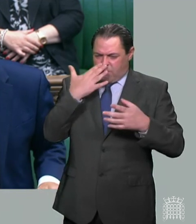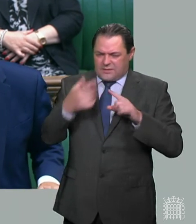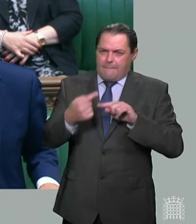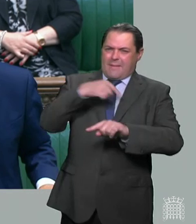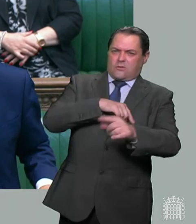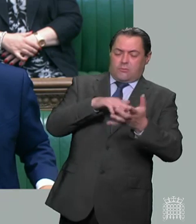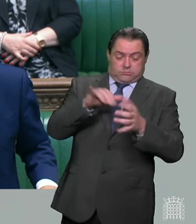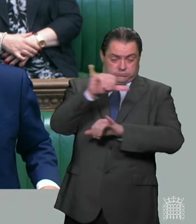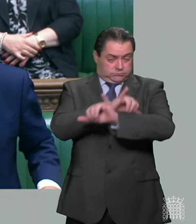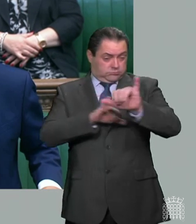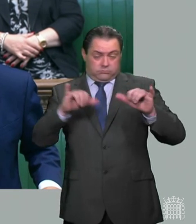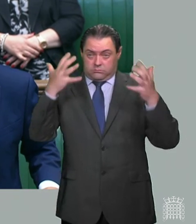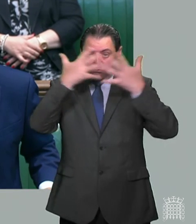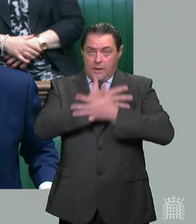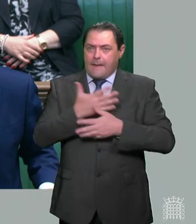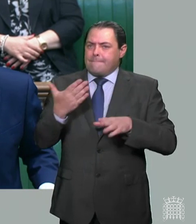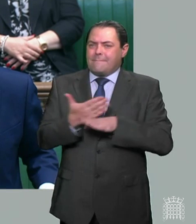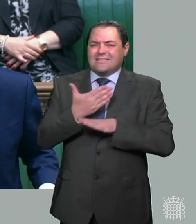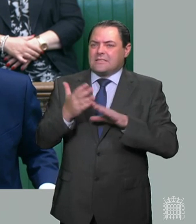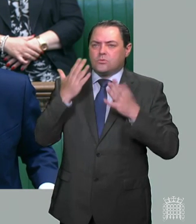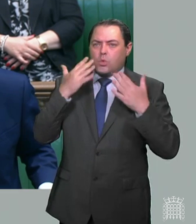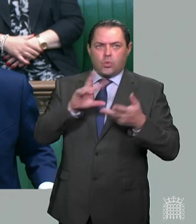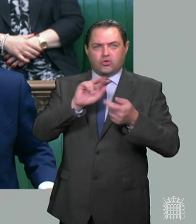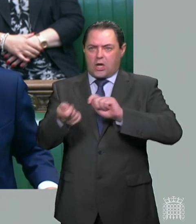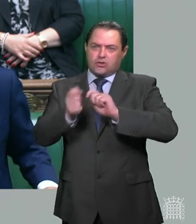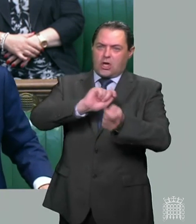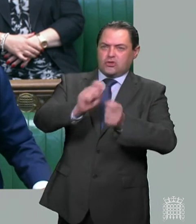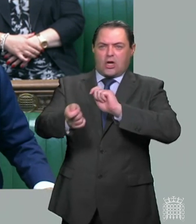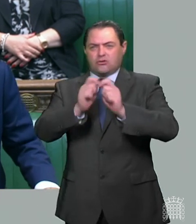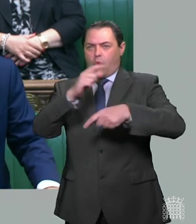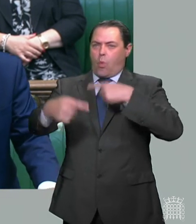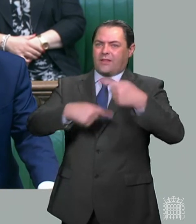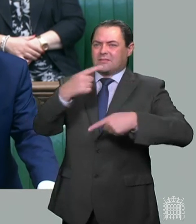How on earth are businesses meant to plan when the Prime Minister keeps chopping and changing like this?